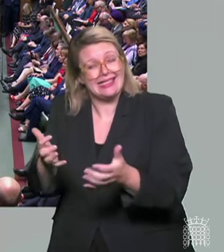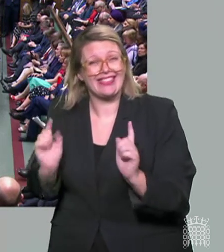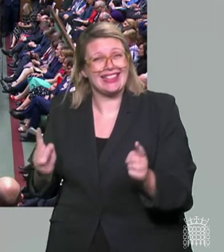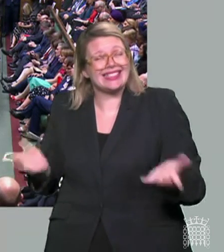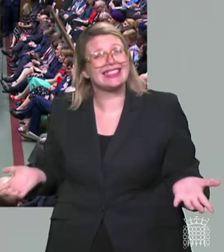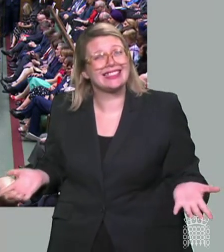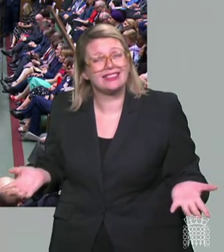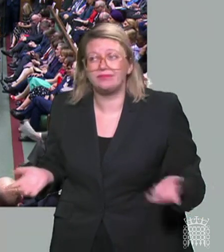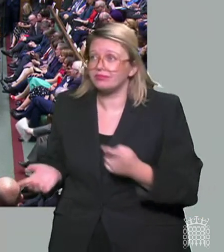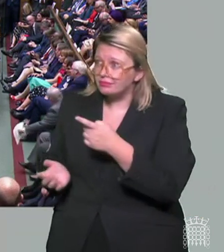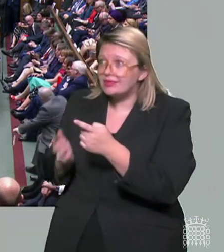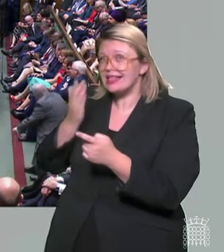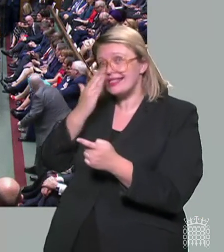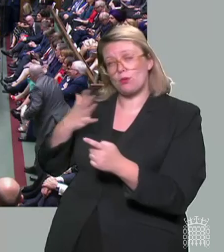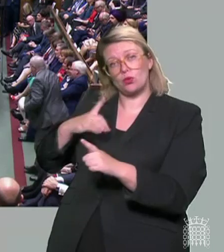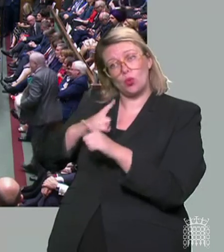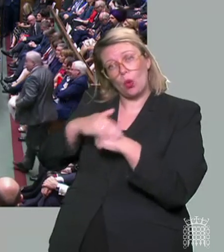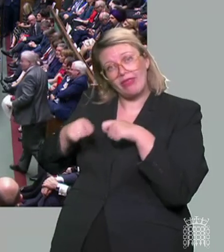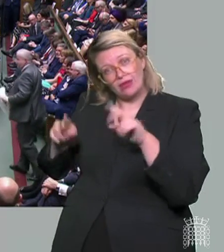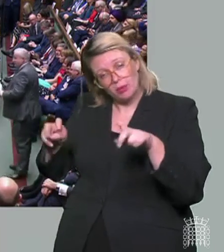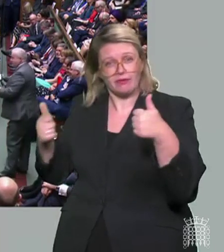I am glad he likes it.